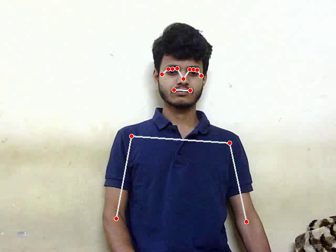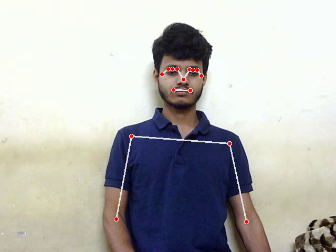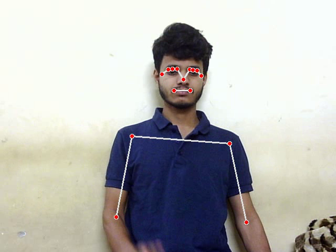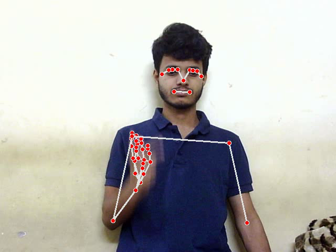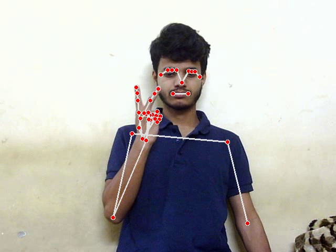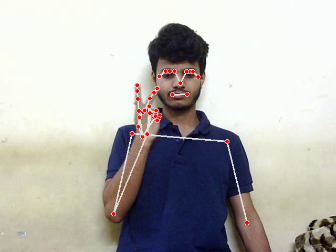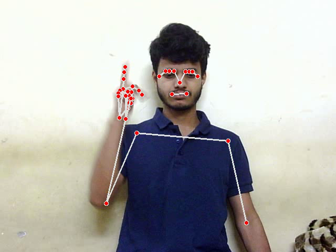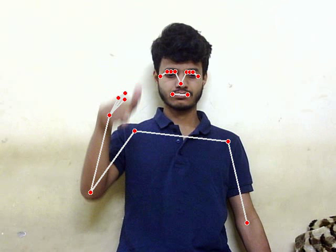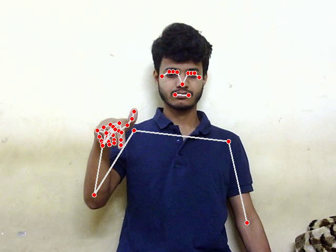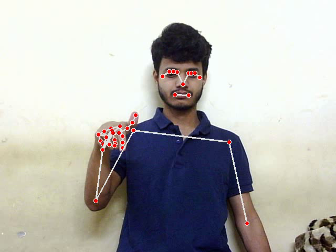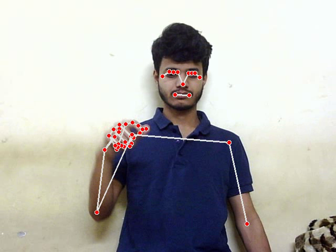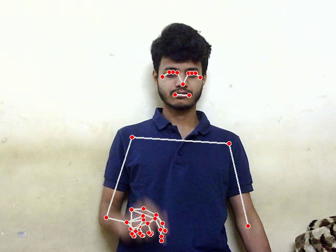see you later